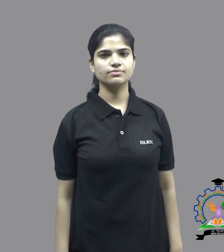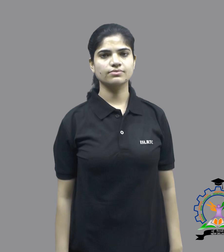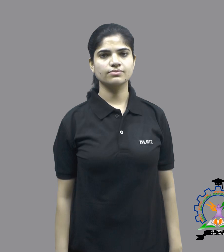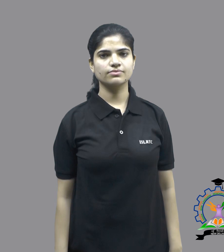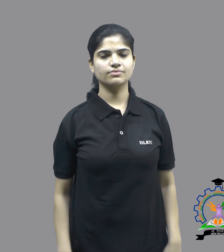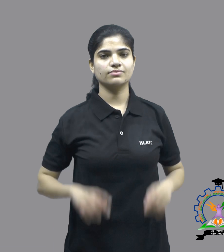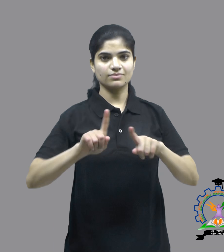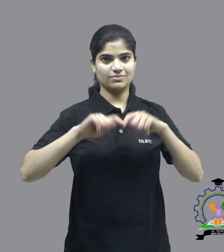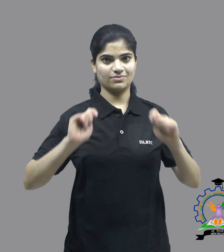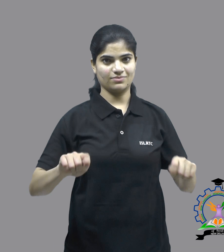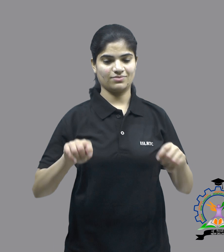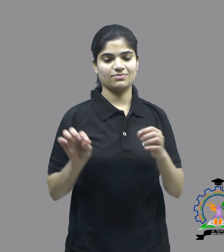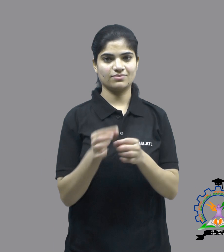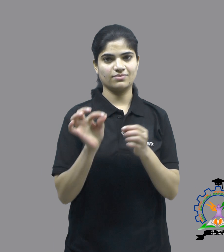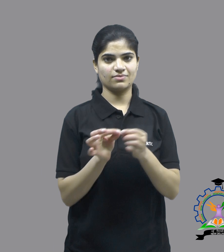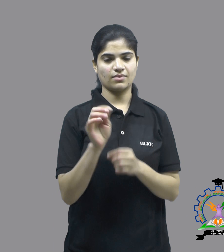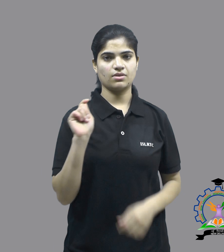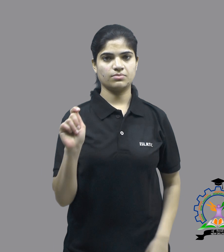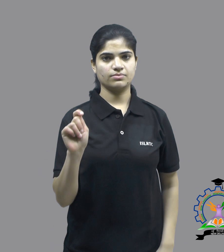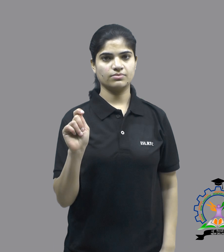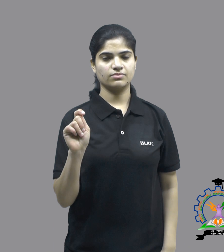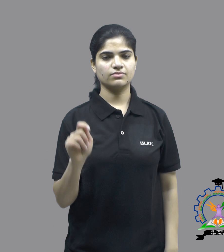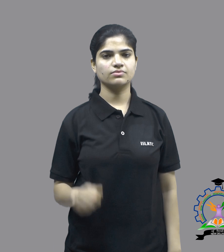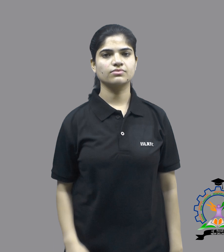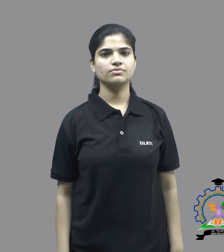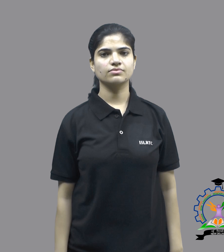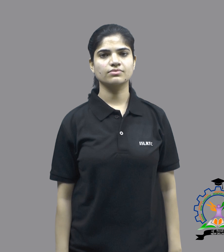Cobbler